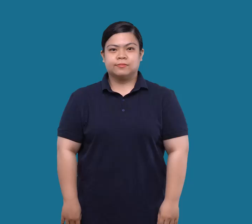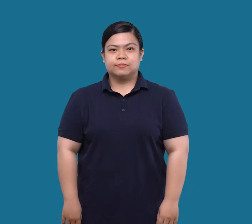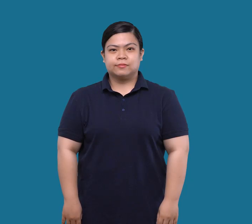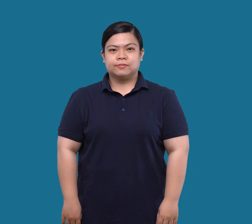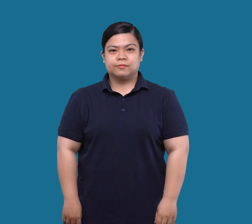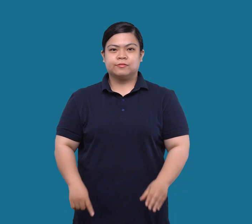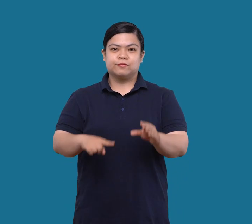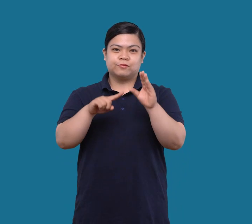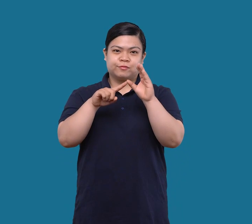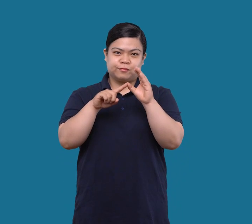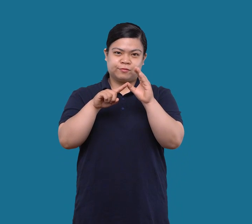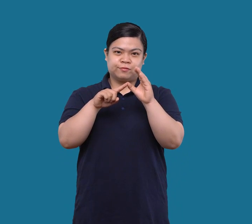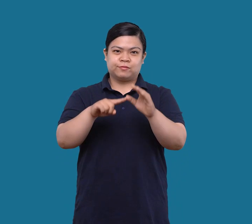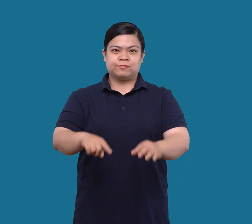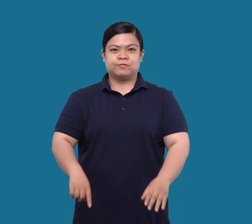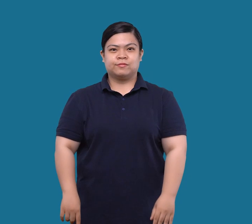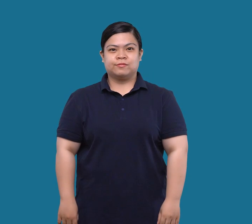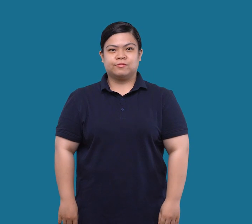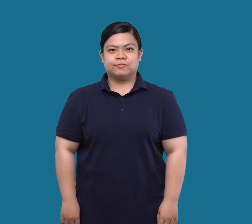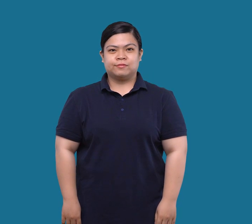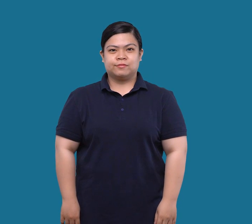rau diếp cá